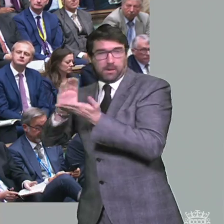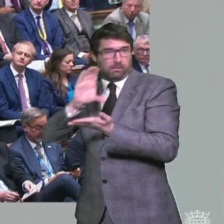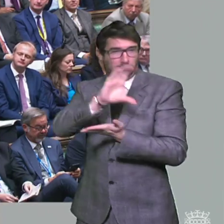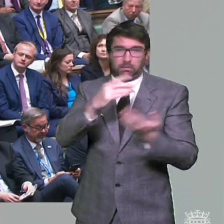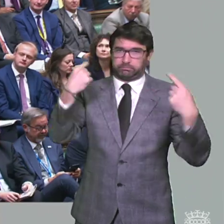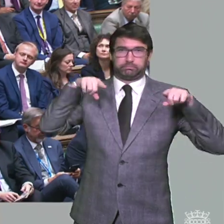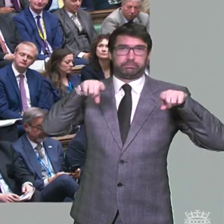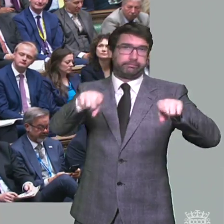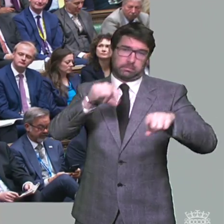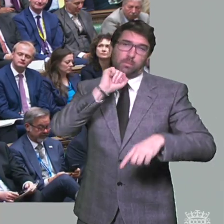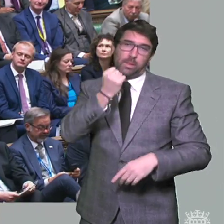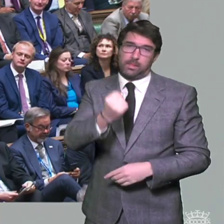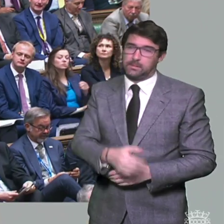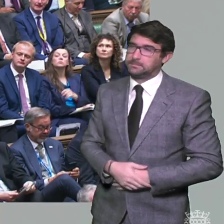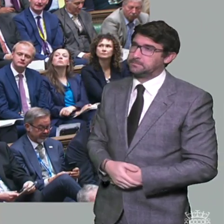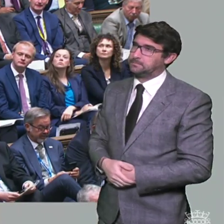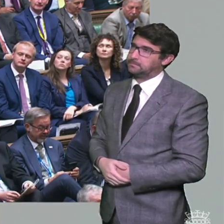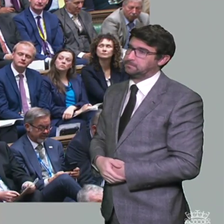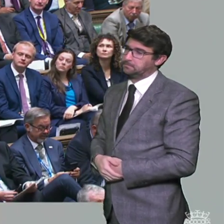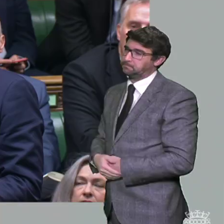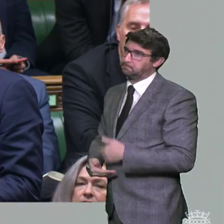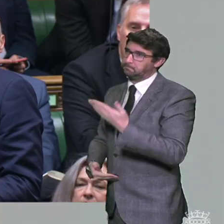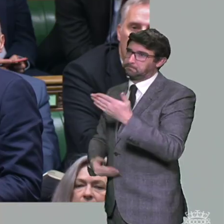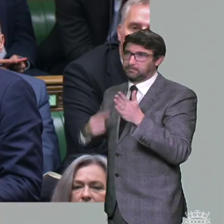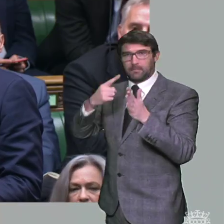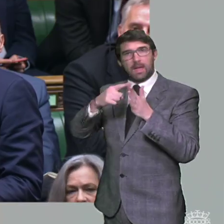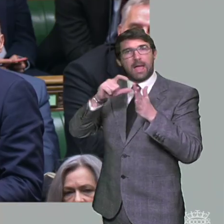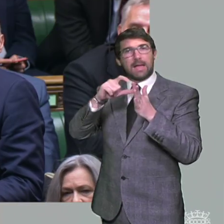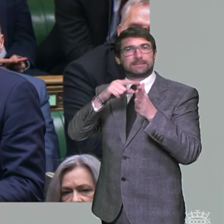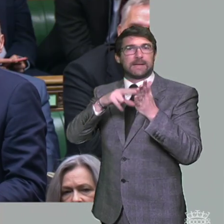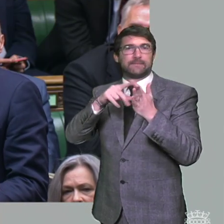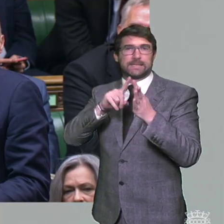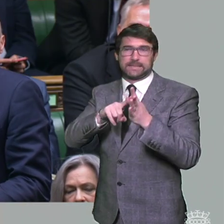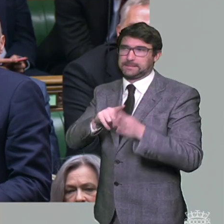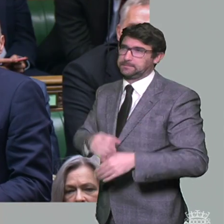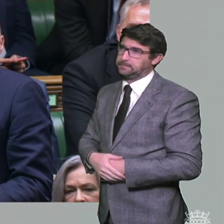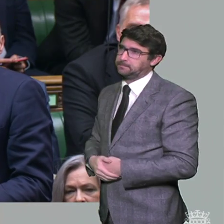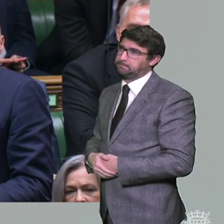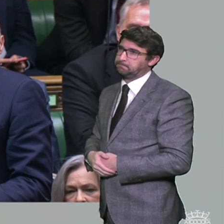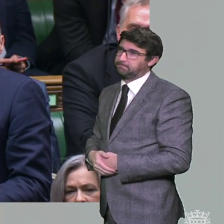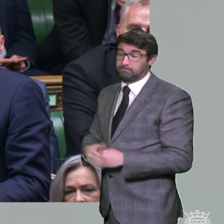Millions of family carers have been forced to cut back on food and heating.